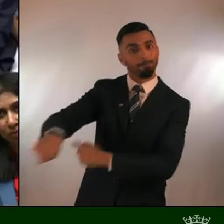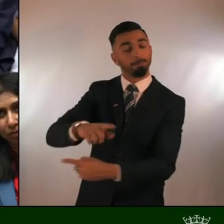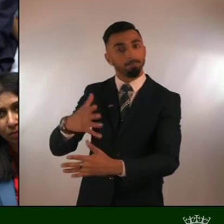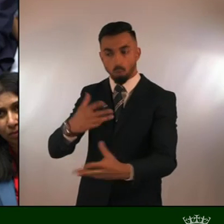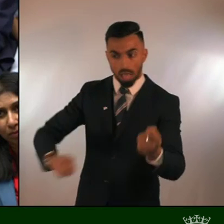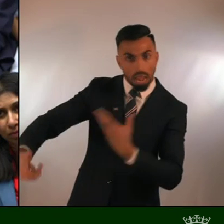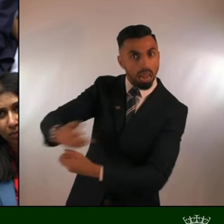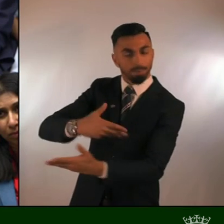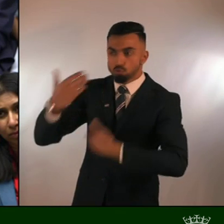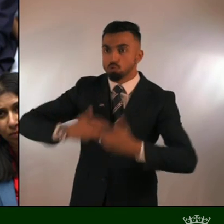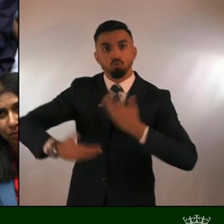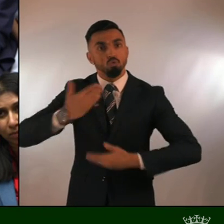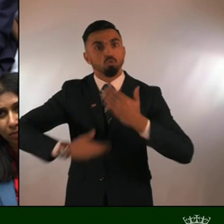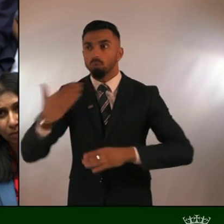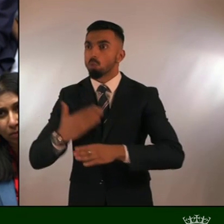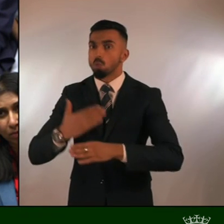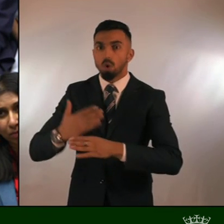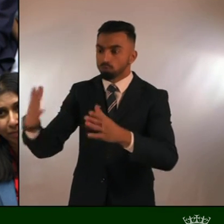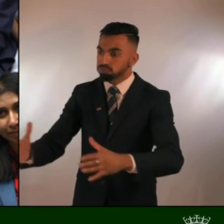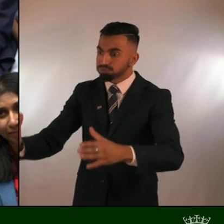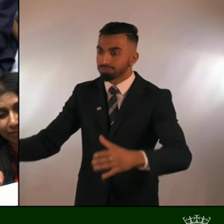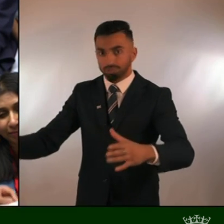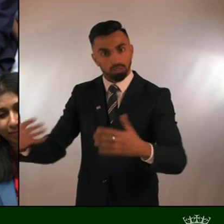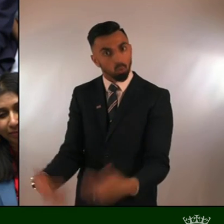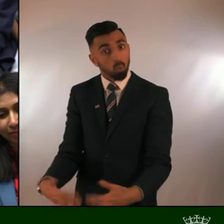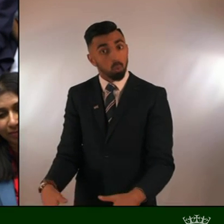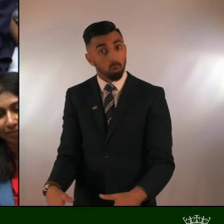We promised to cut taxes on business.